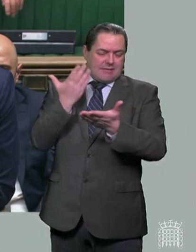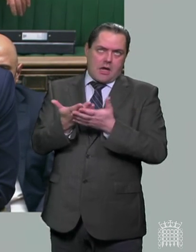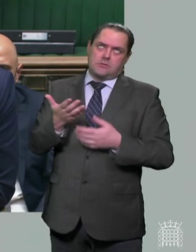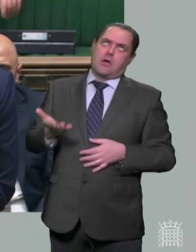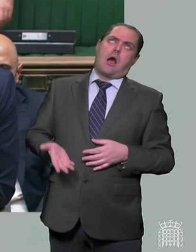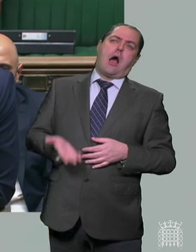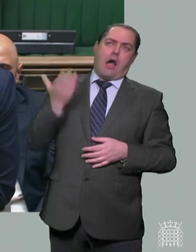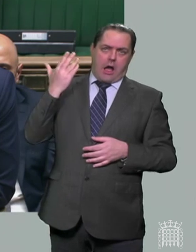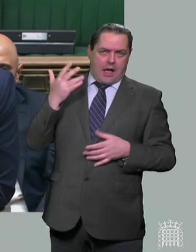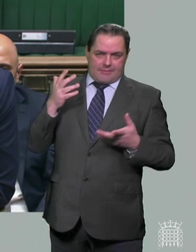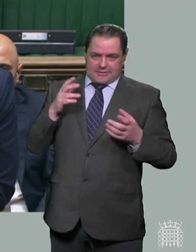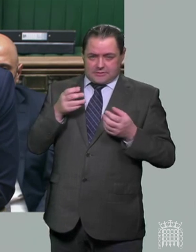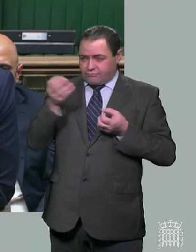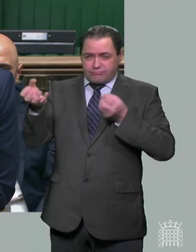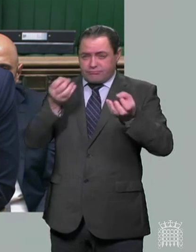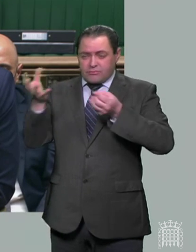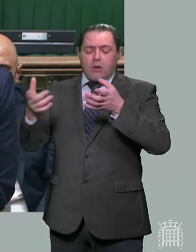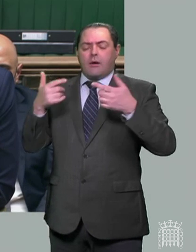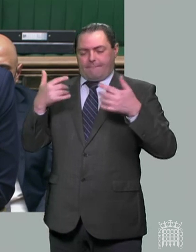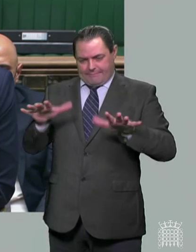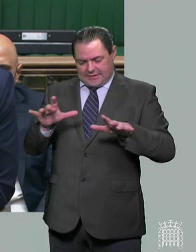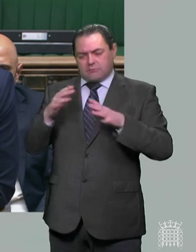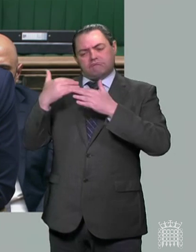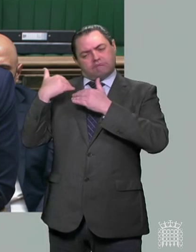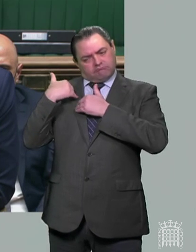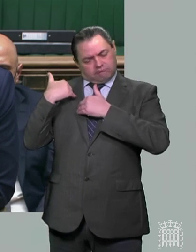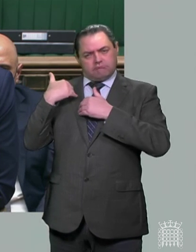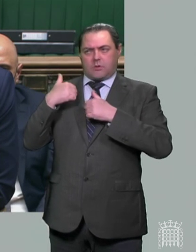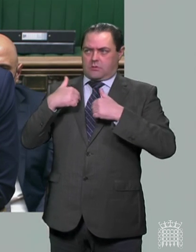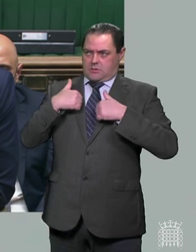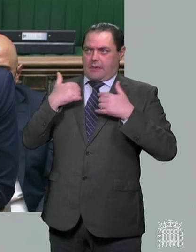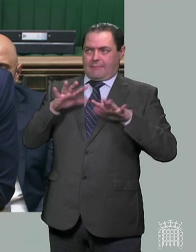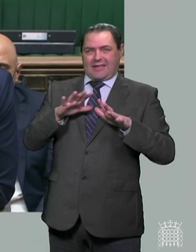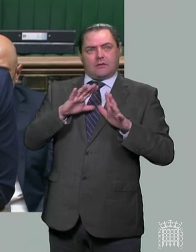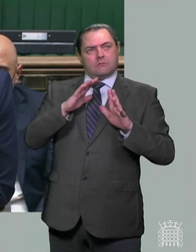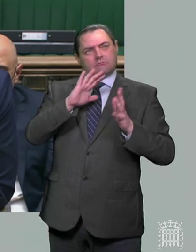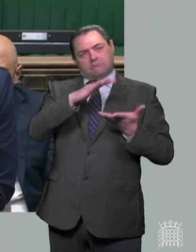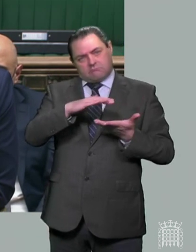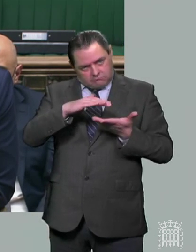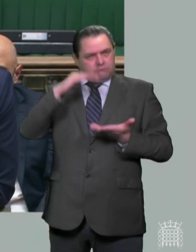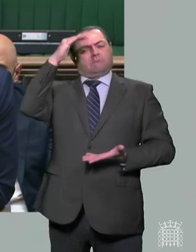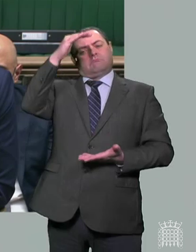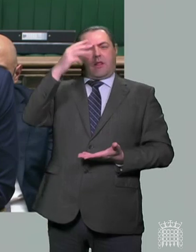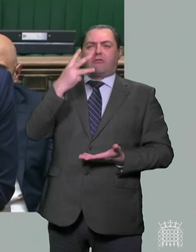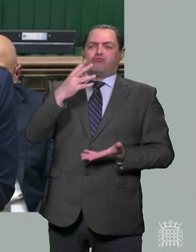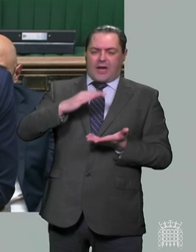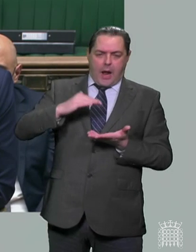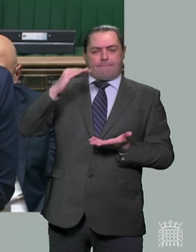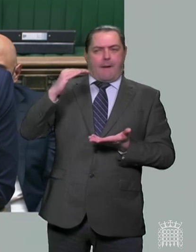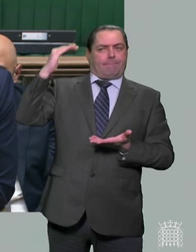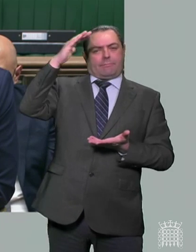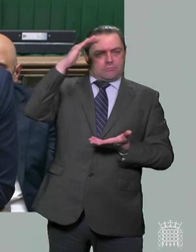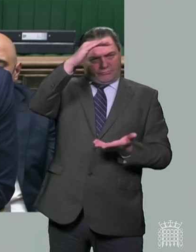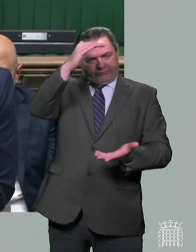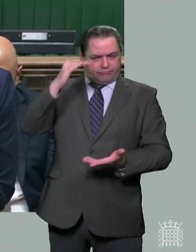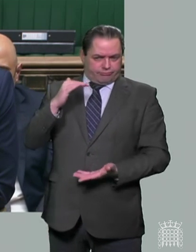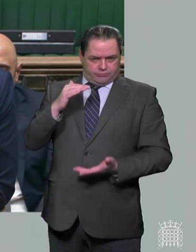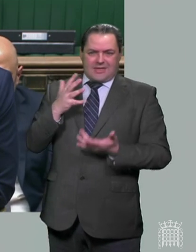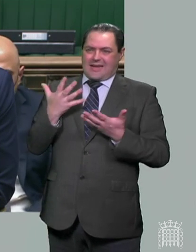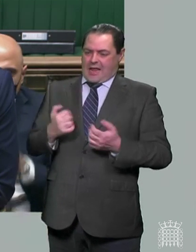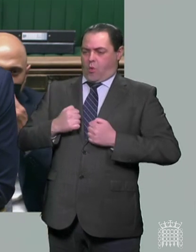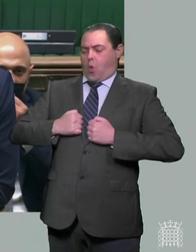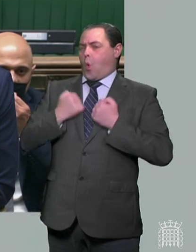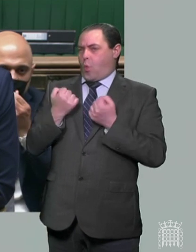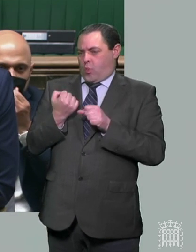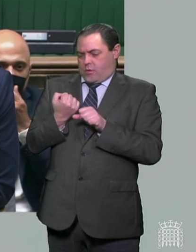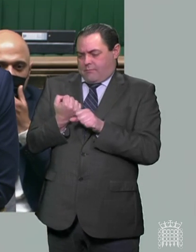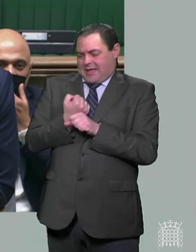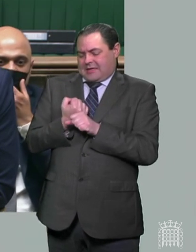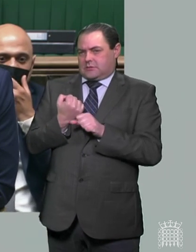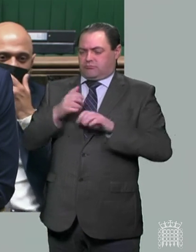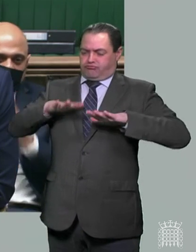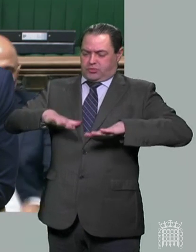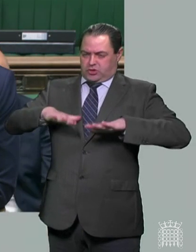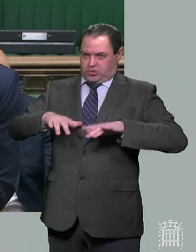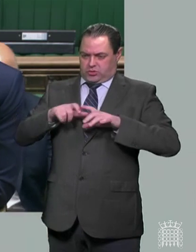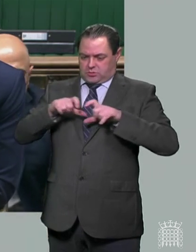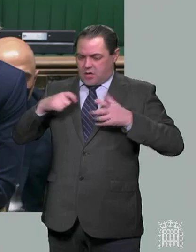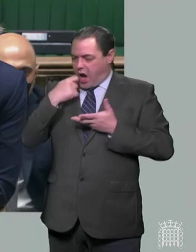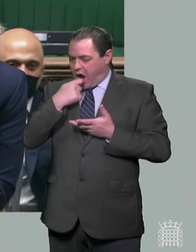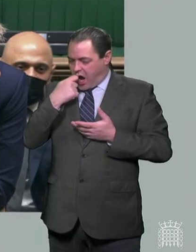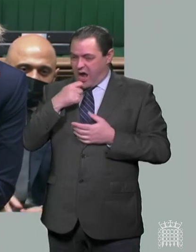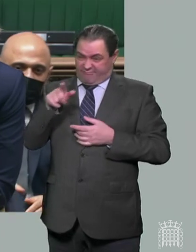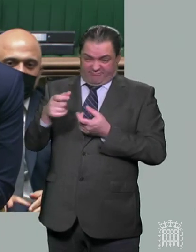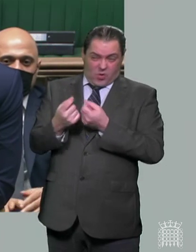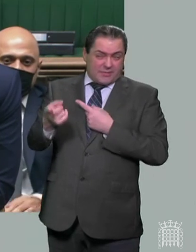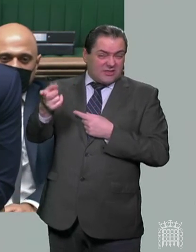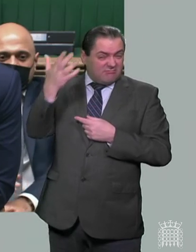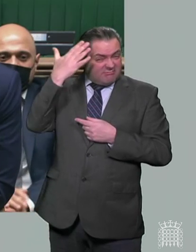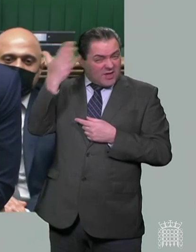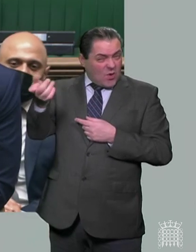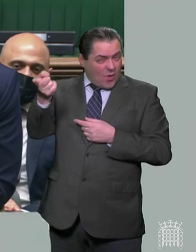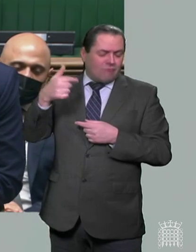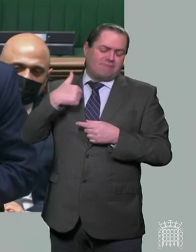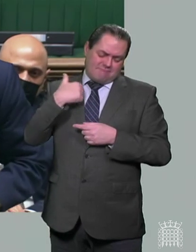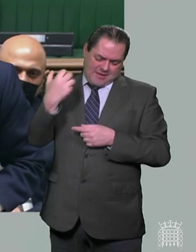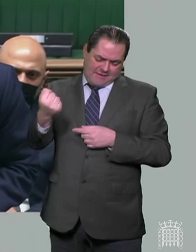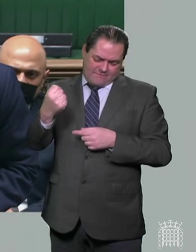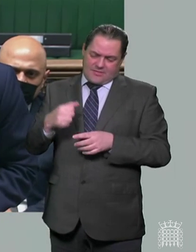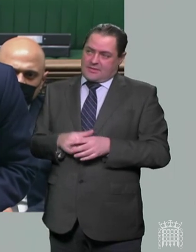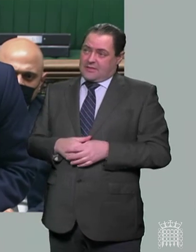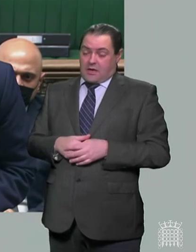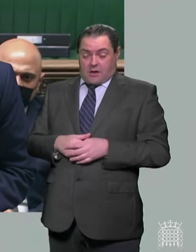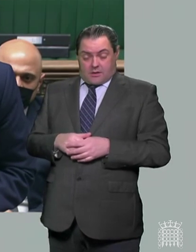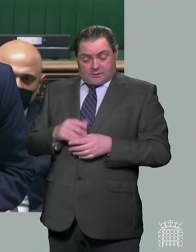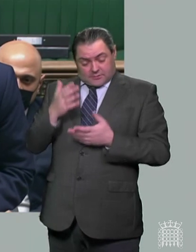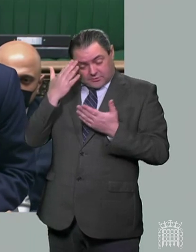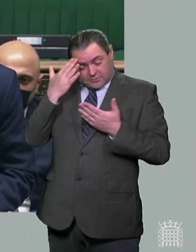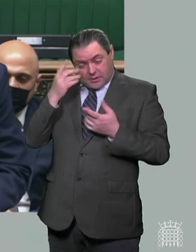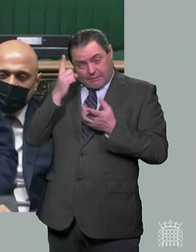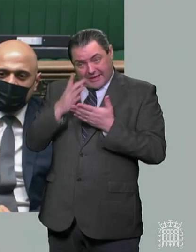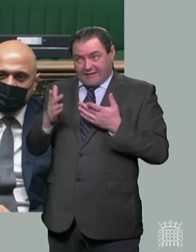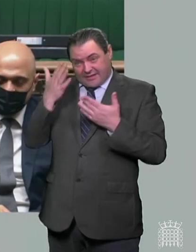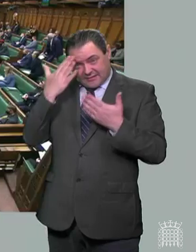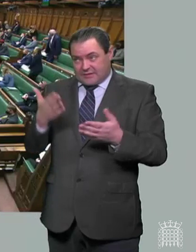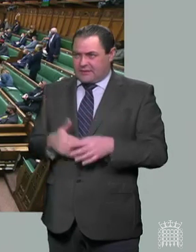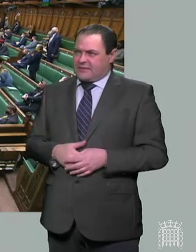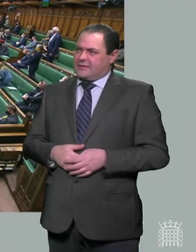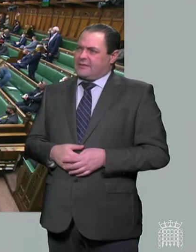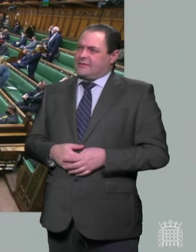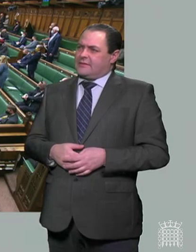We have taken responsibility by tripling supply and creating our own home-grown UK lateral flow testing manufacturing capability, of which the Labour Front Bench was in unbelievable ignorance when this debate began.